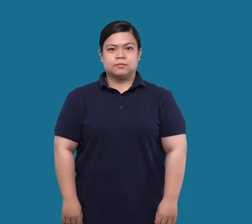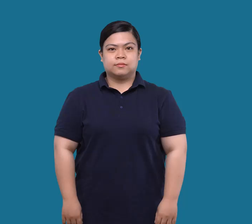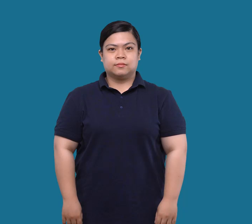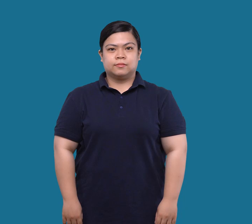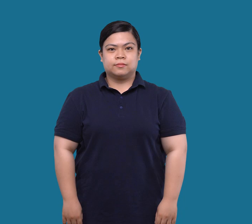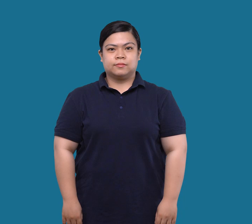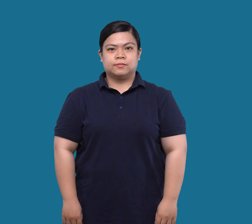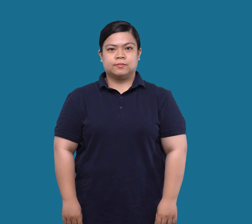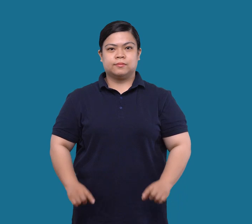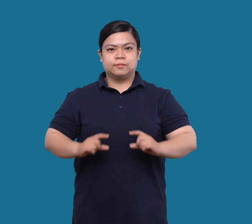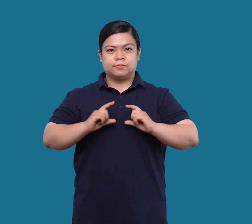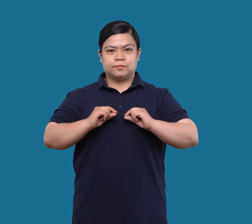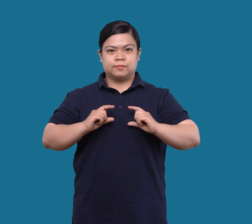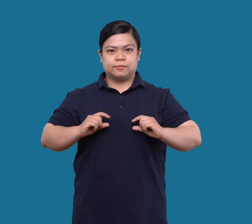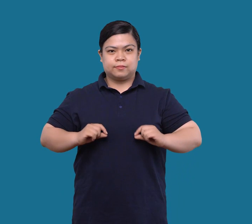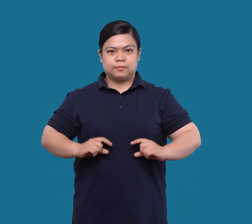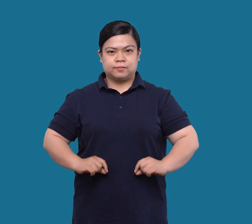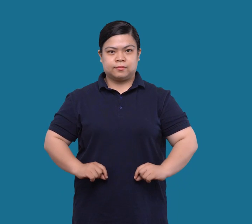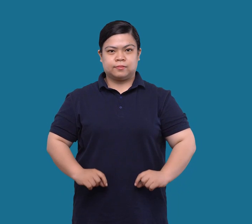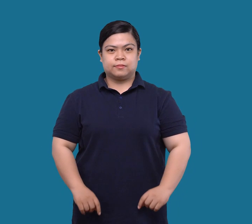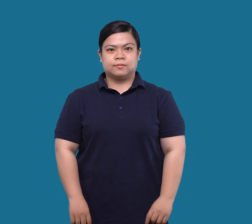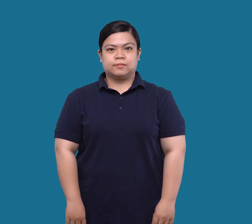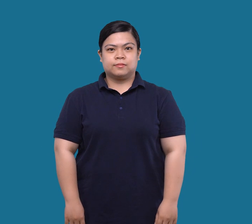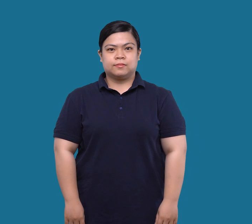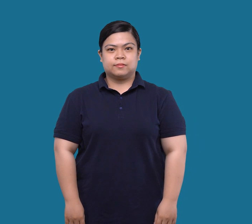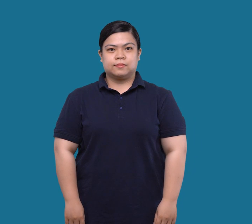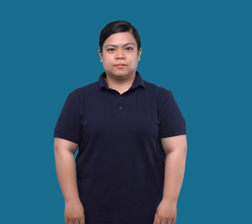dân tộc Thái